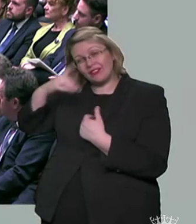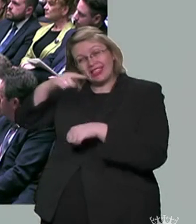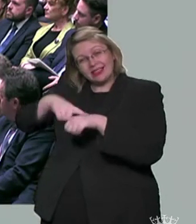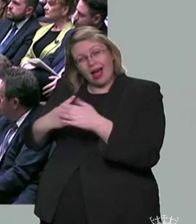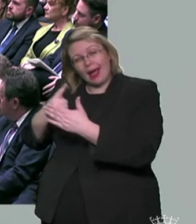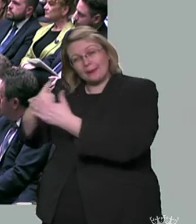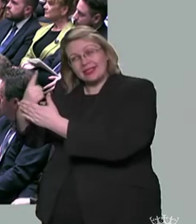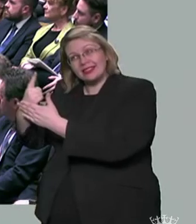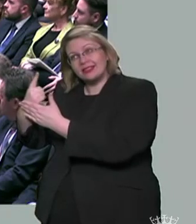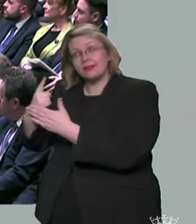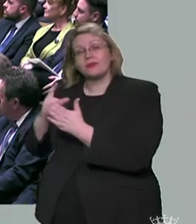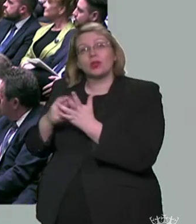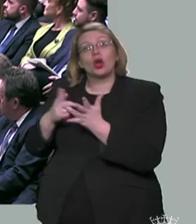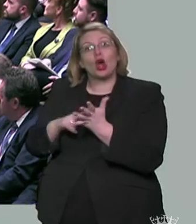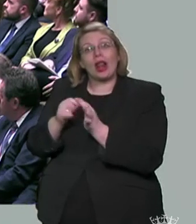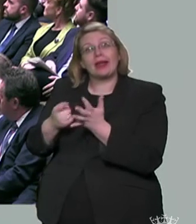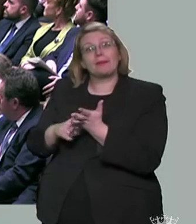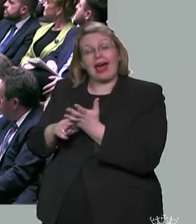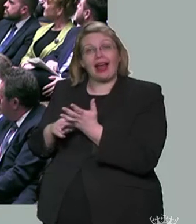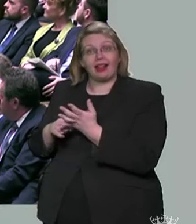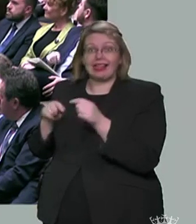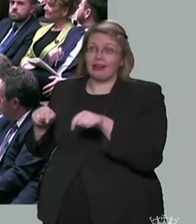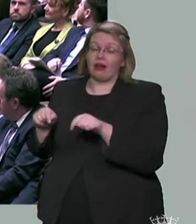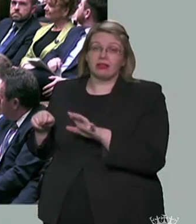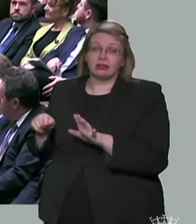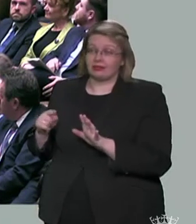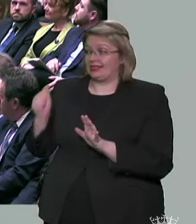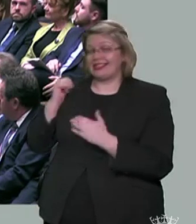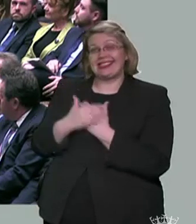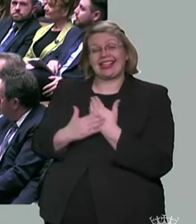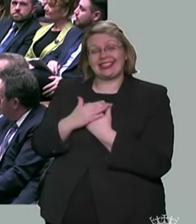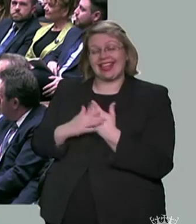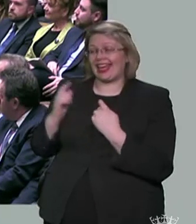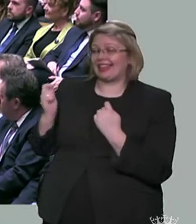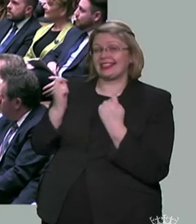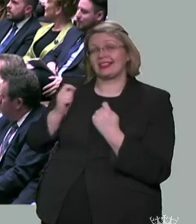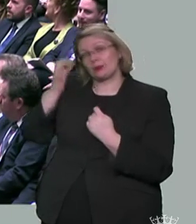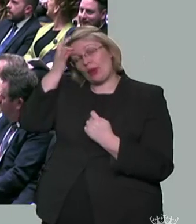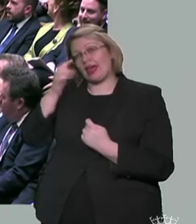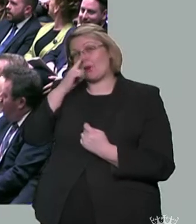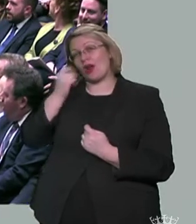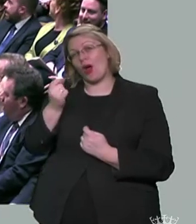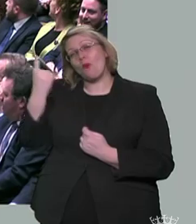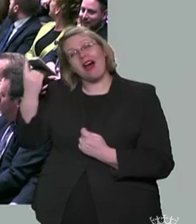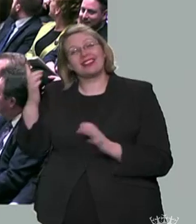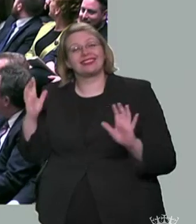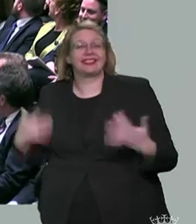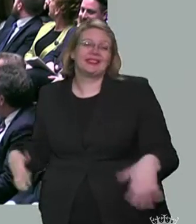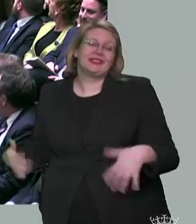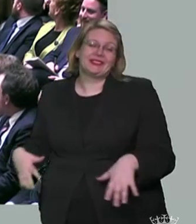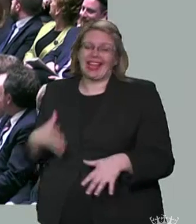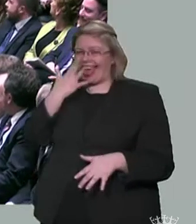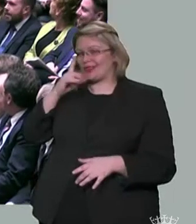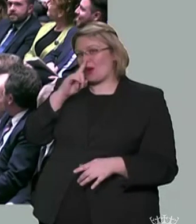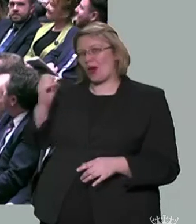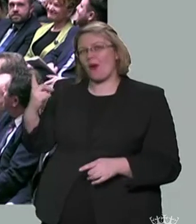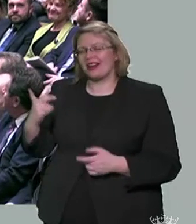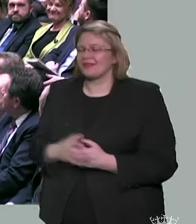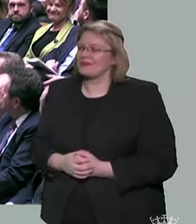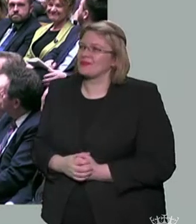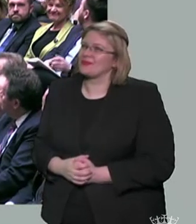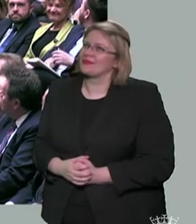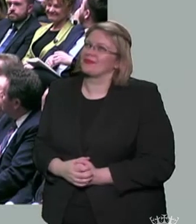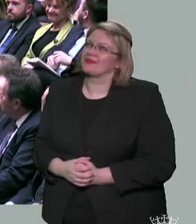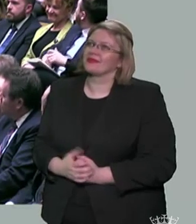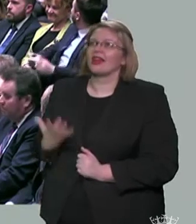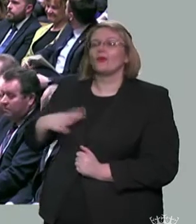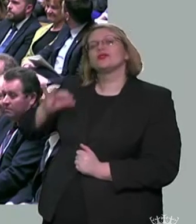Colin Bell is with us today. On Saturday, he celebrated his 101st birthday.